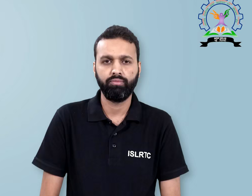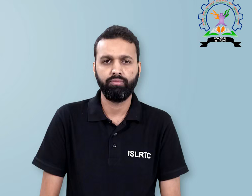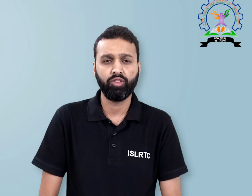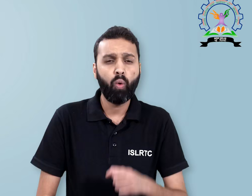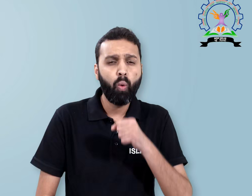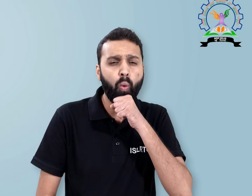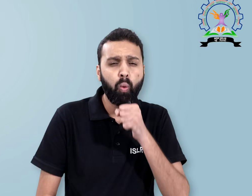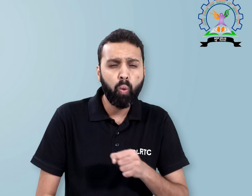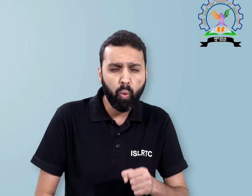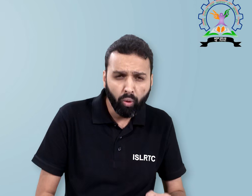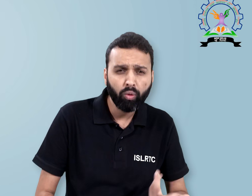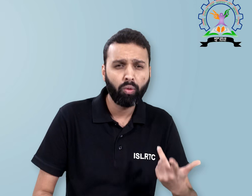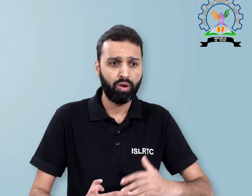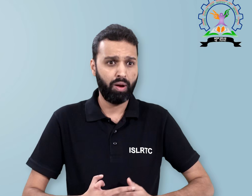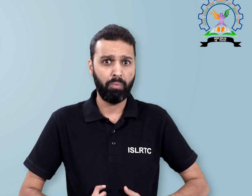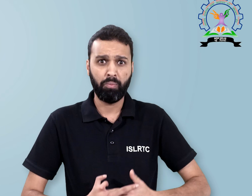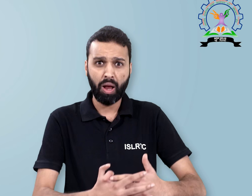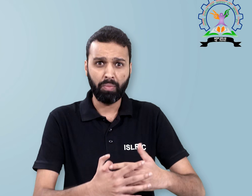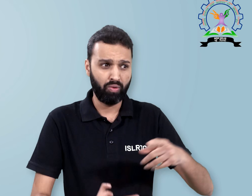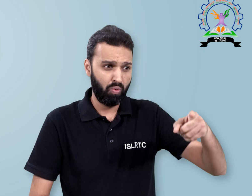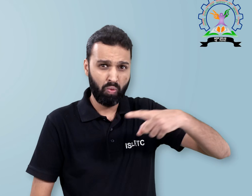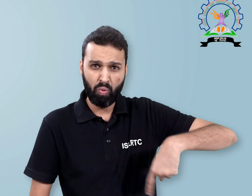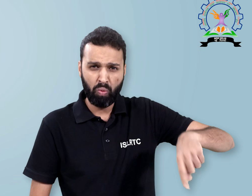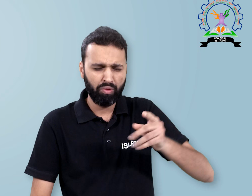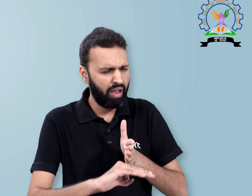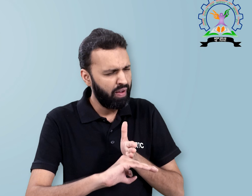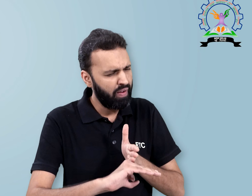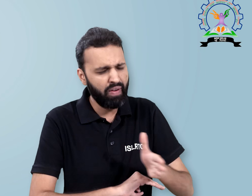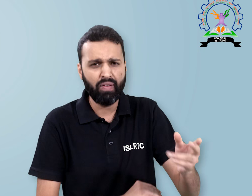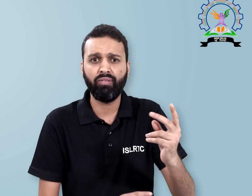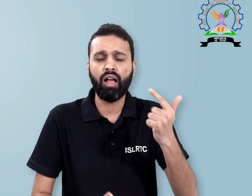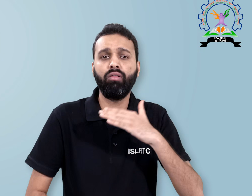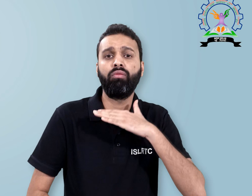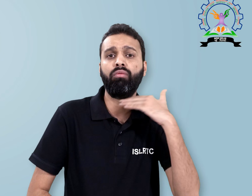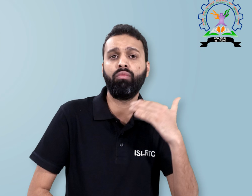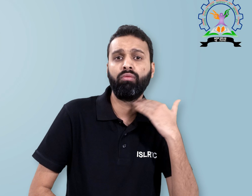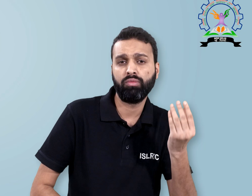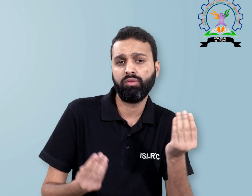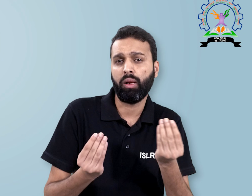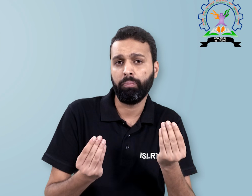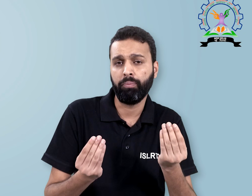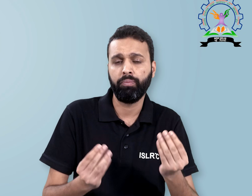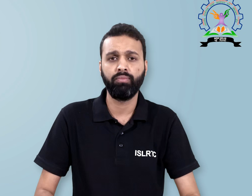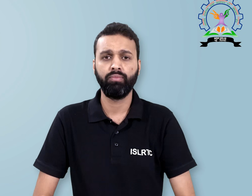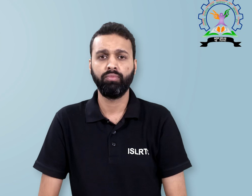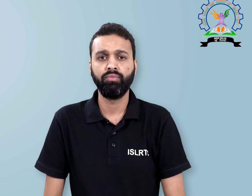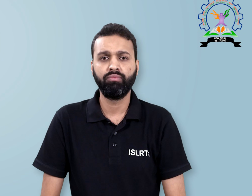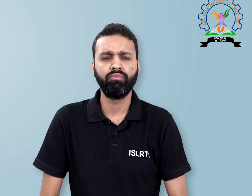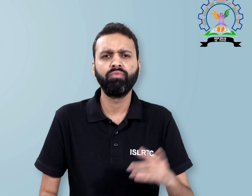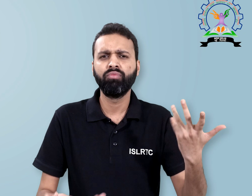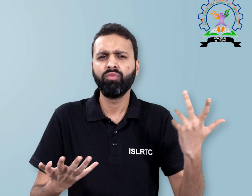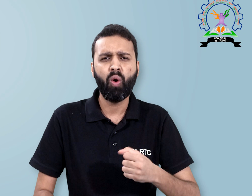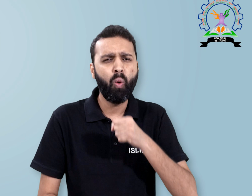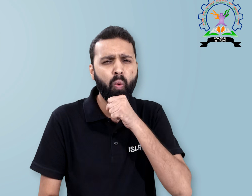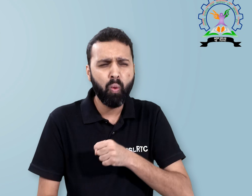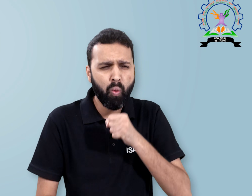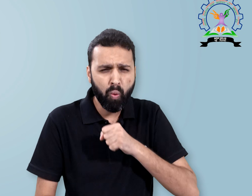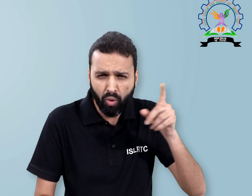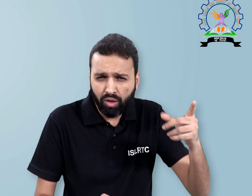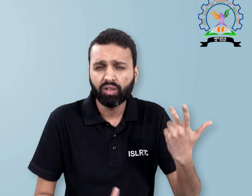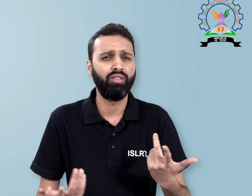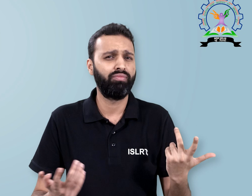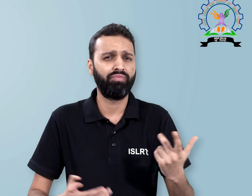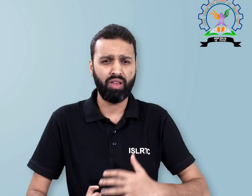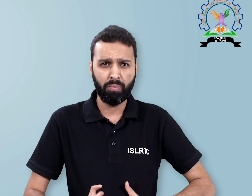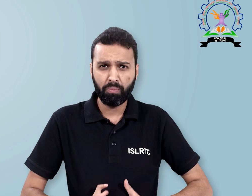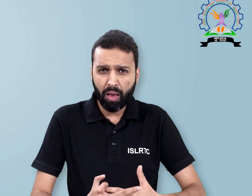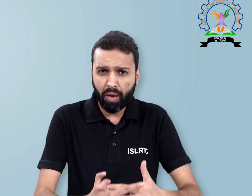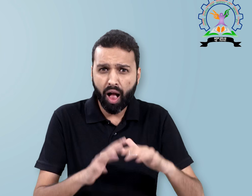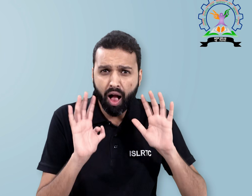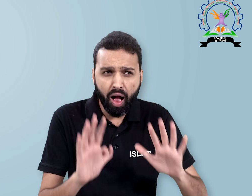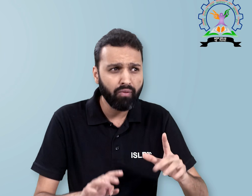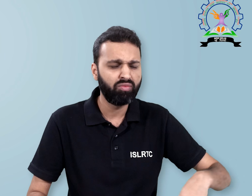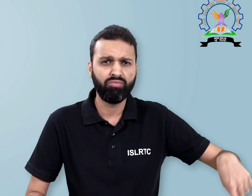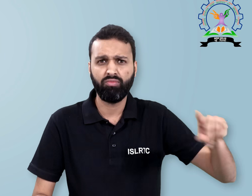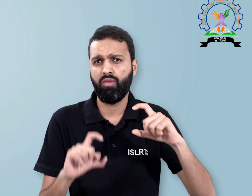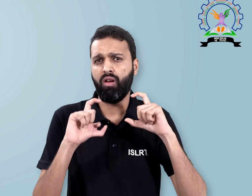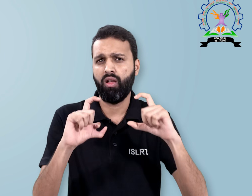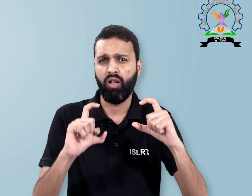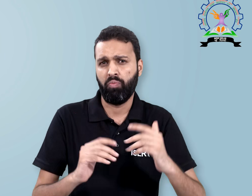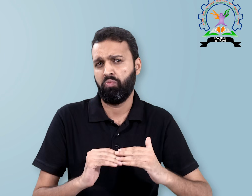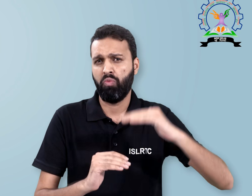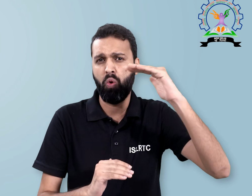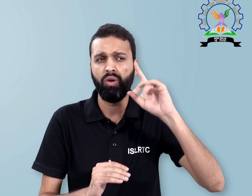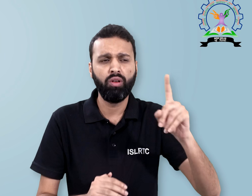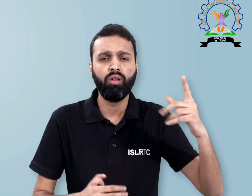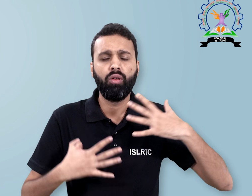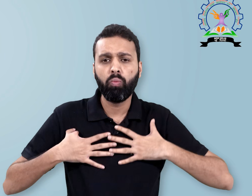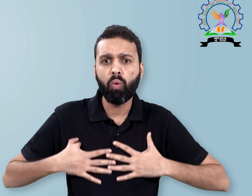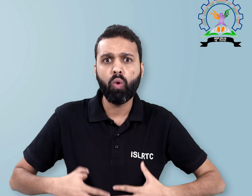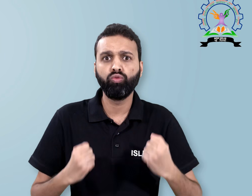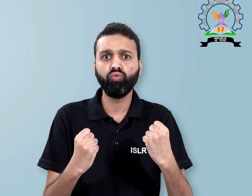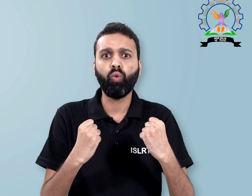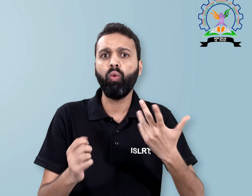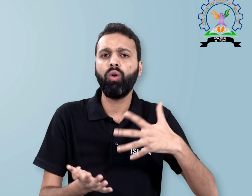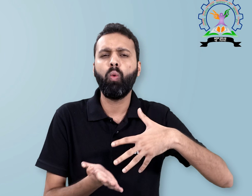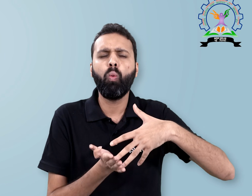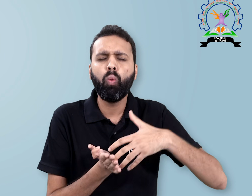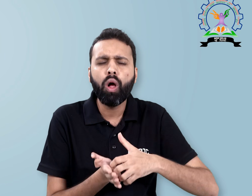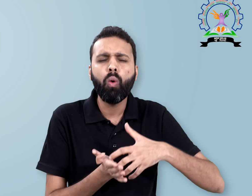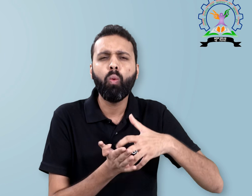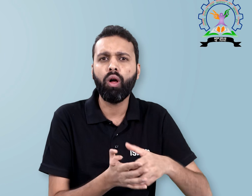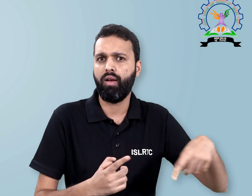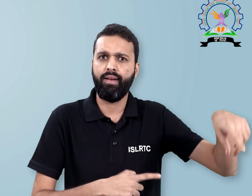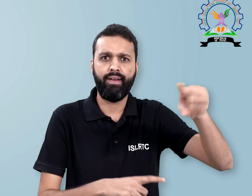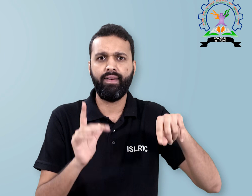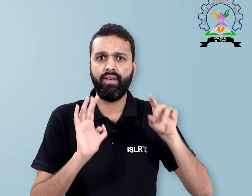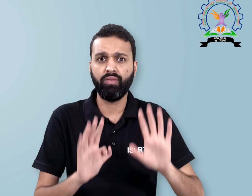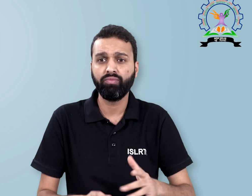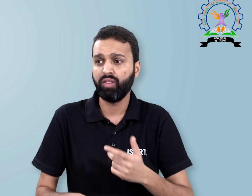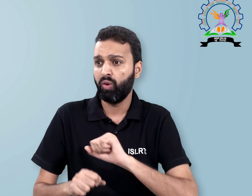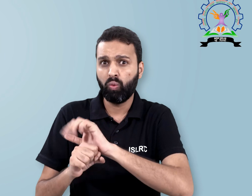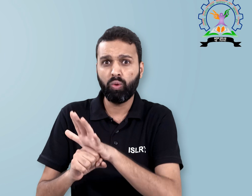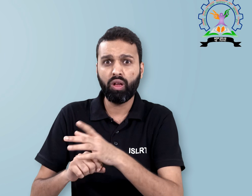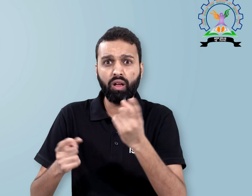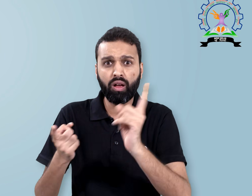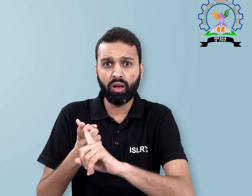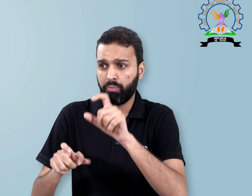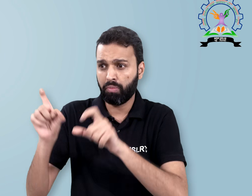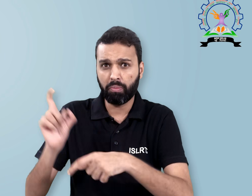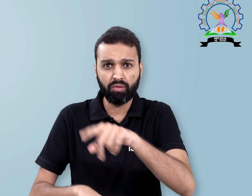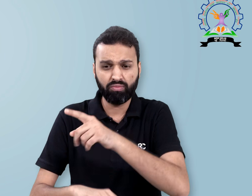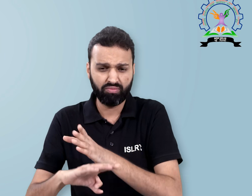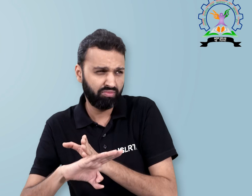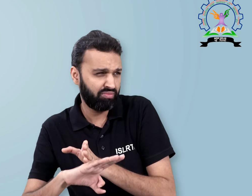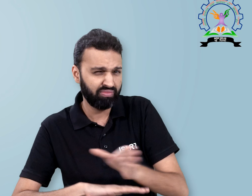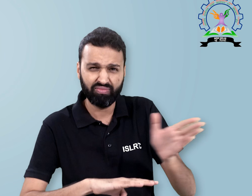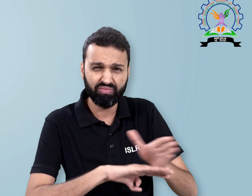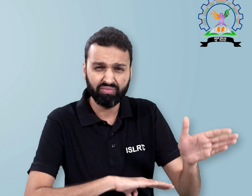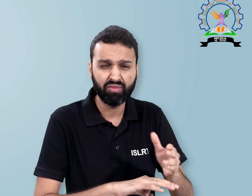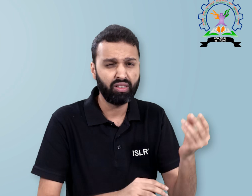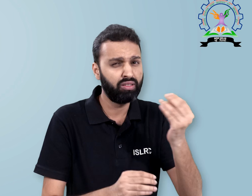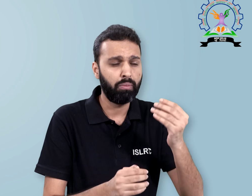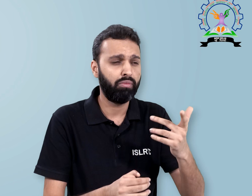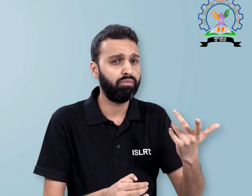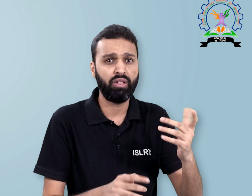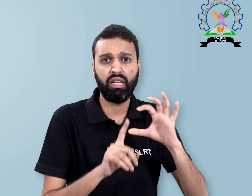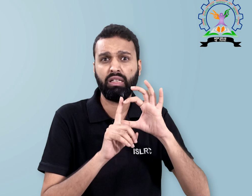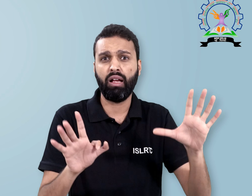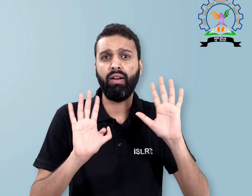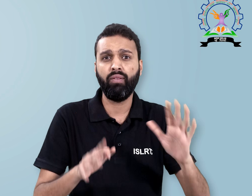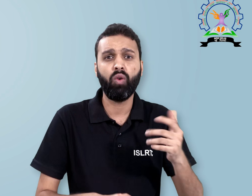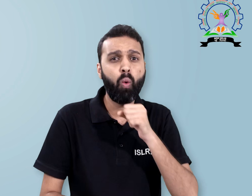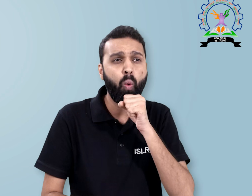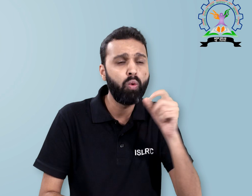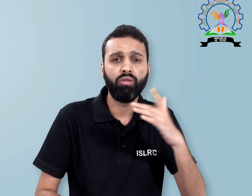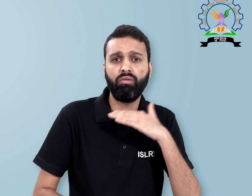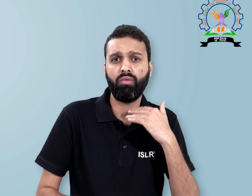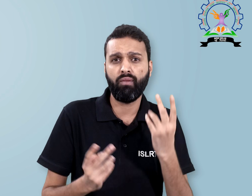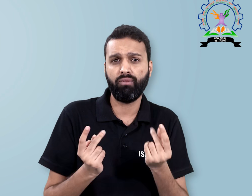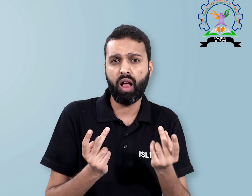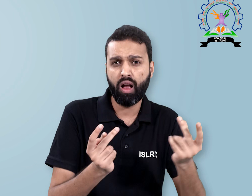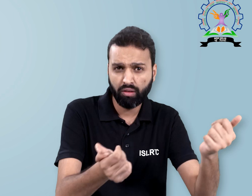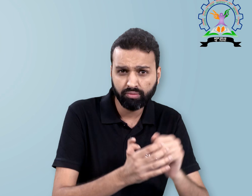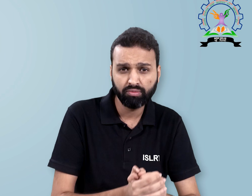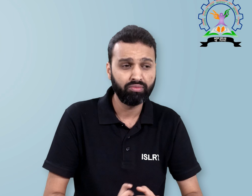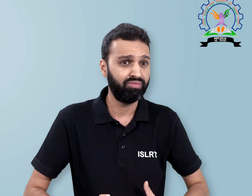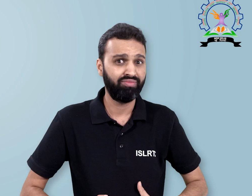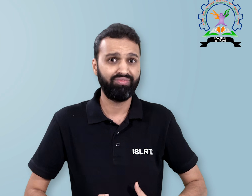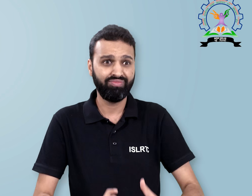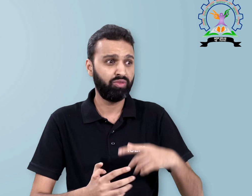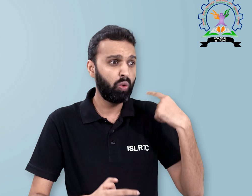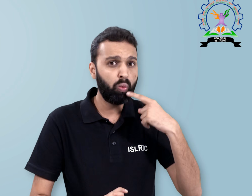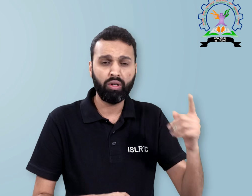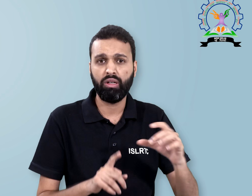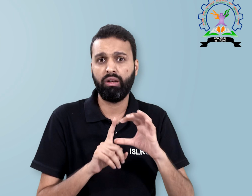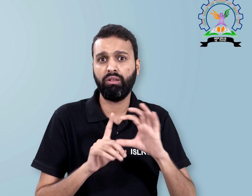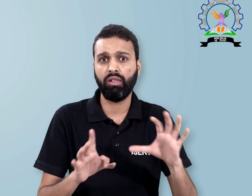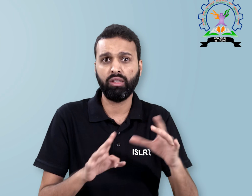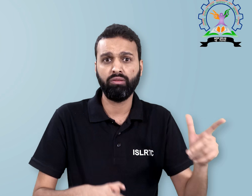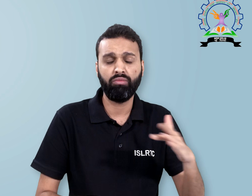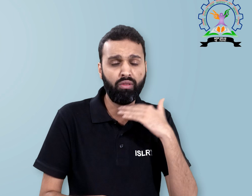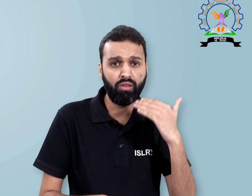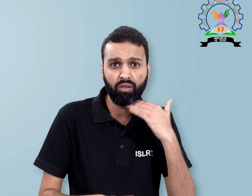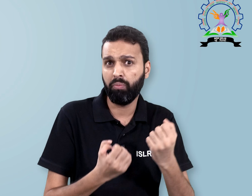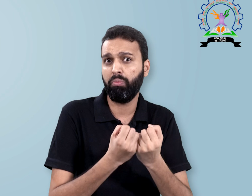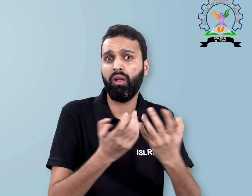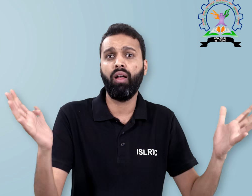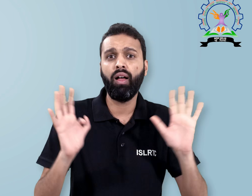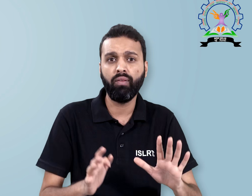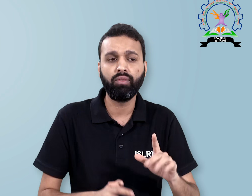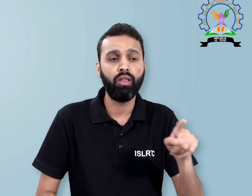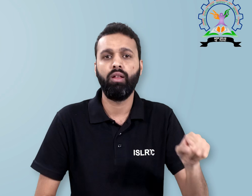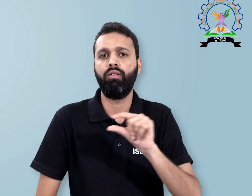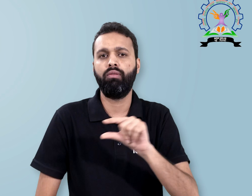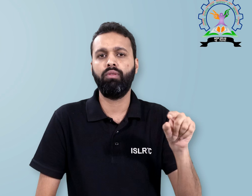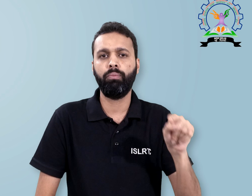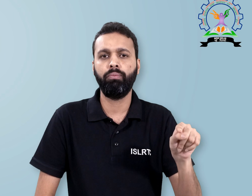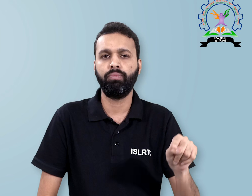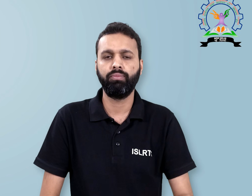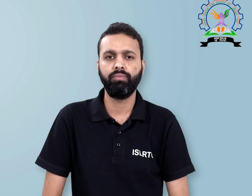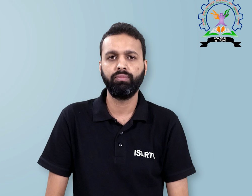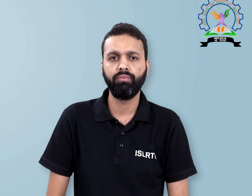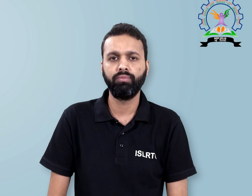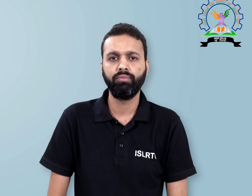Vulnerable Groups Vulnerable groups in healthcare are people who are at a higher risk of facing disparities in healthcare access and quality. These could be infants, senior citizens, pregnant women and people with health condition.